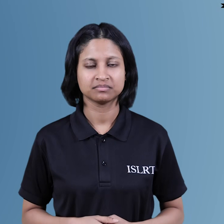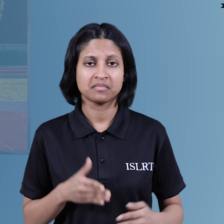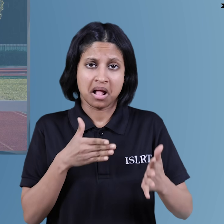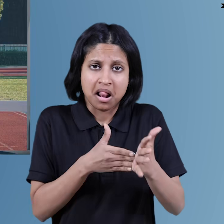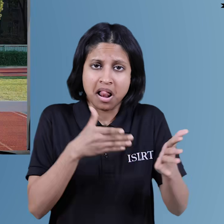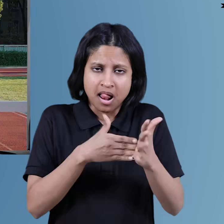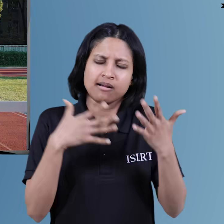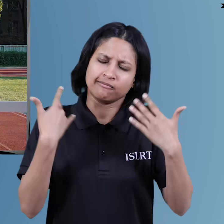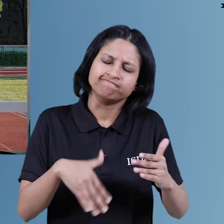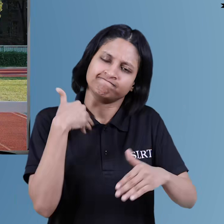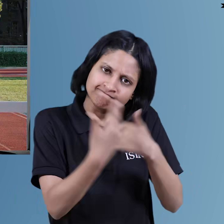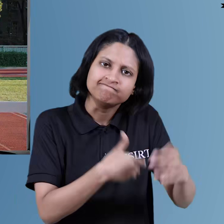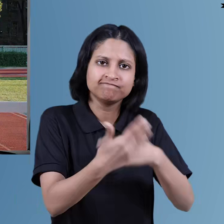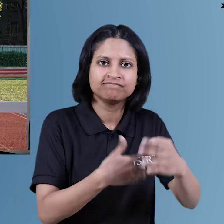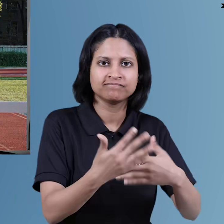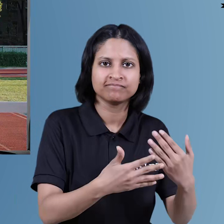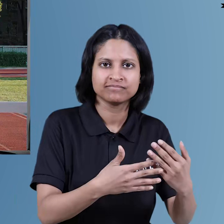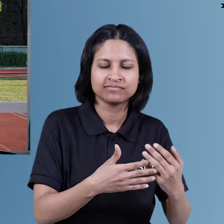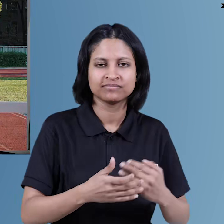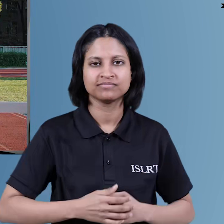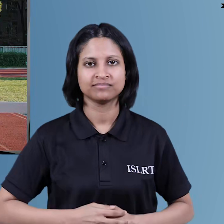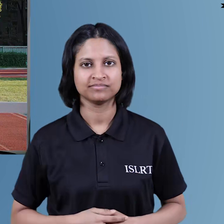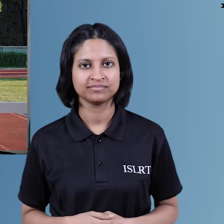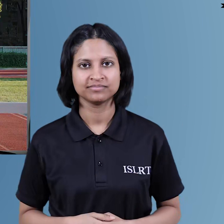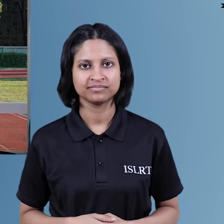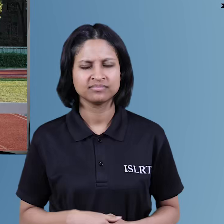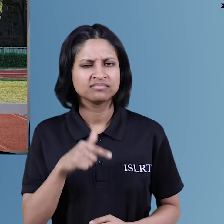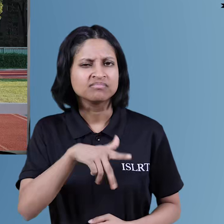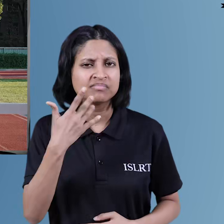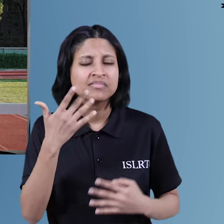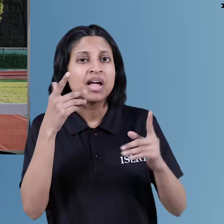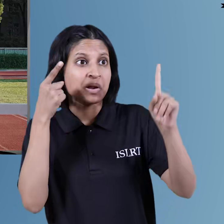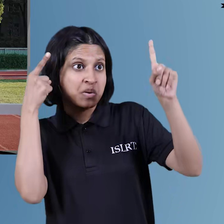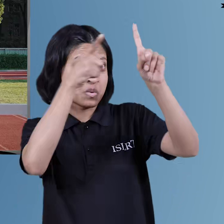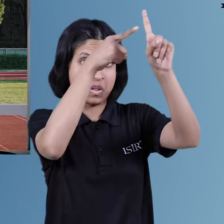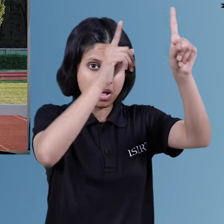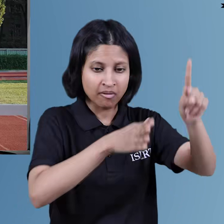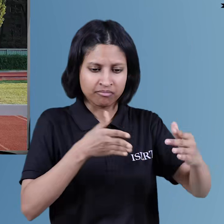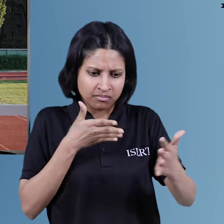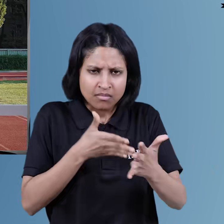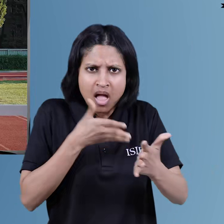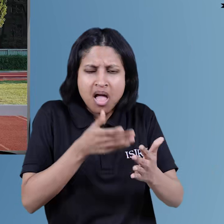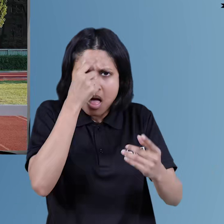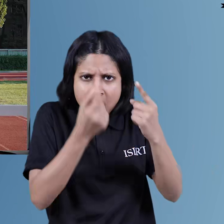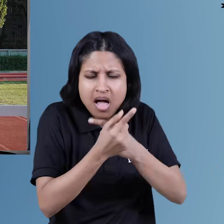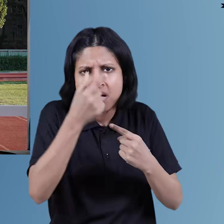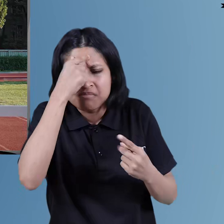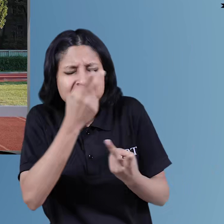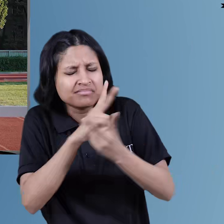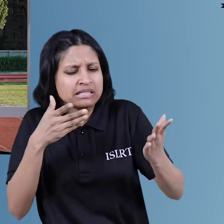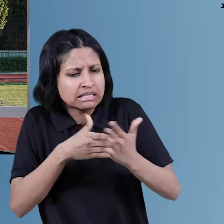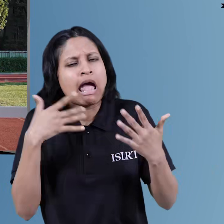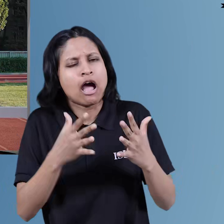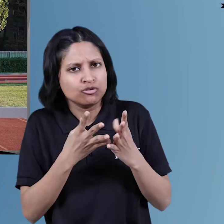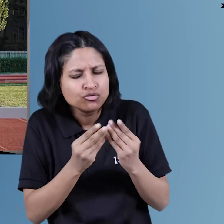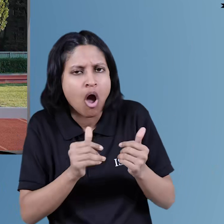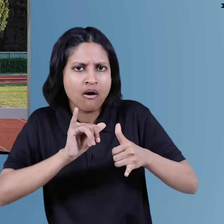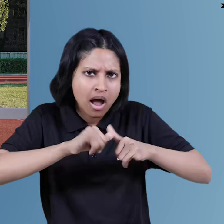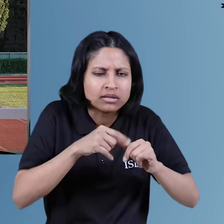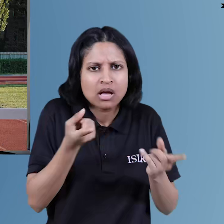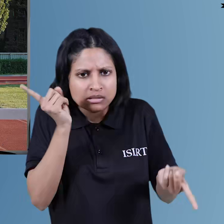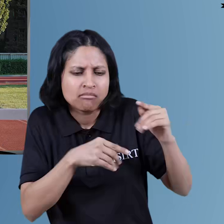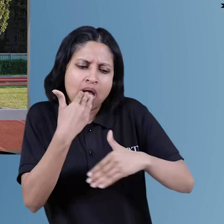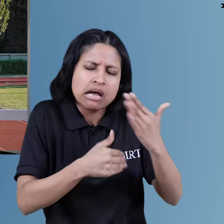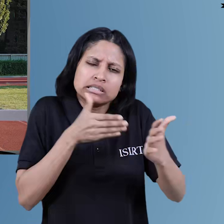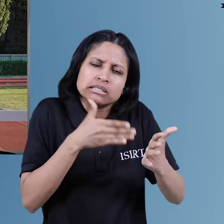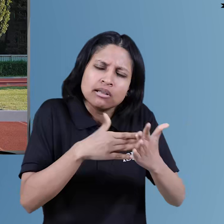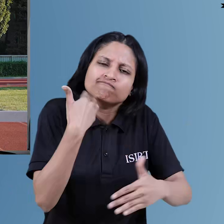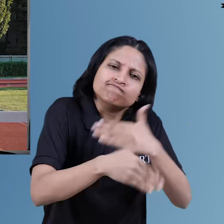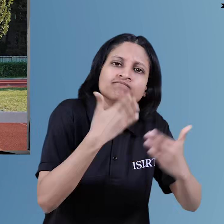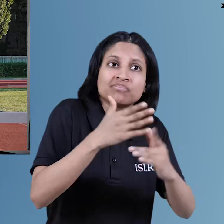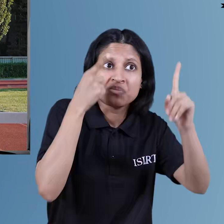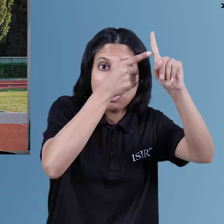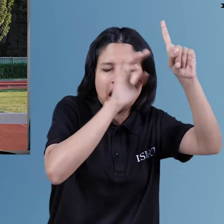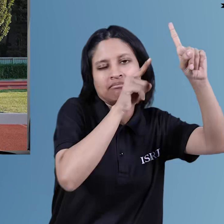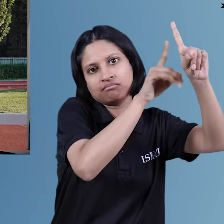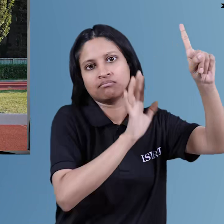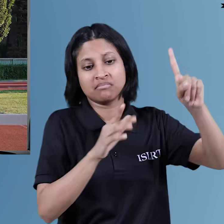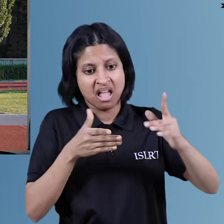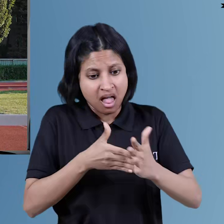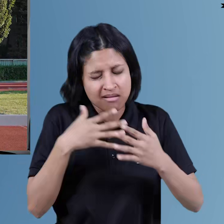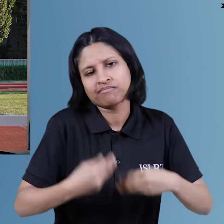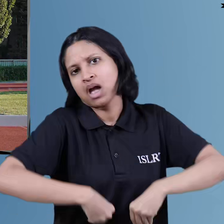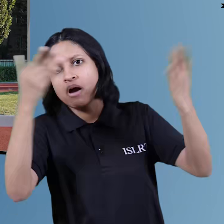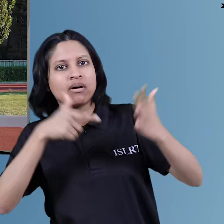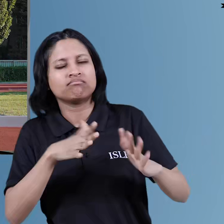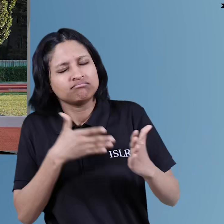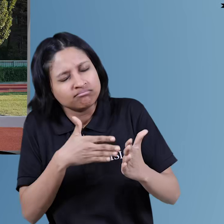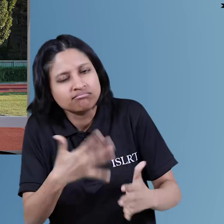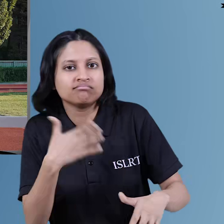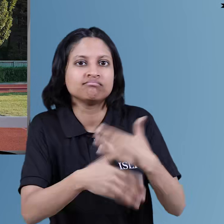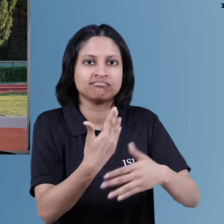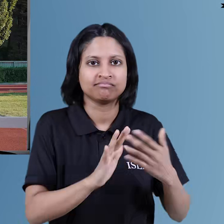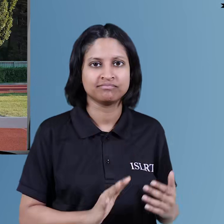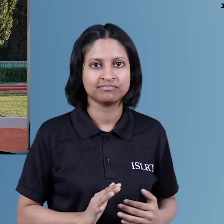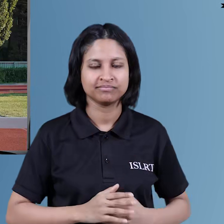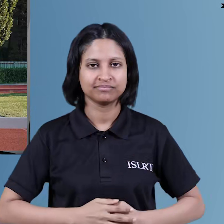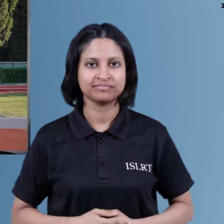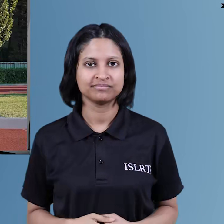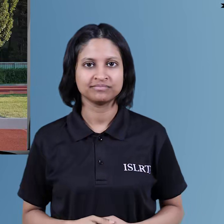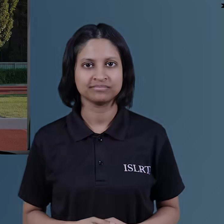Persevering Persevering refers to the quality of persistently working toward a goal despite facing difficulties, obstacles, or setbacks.